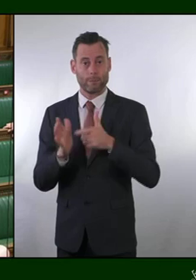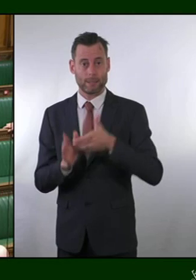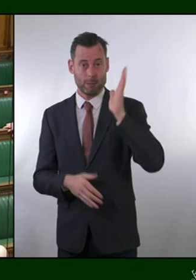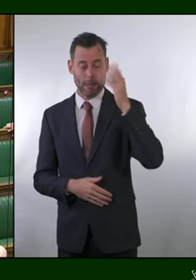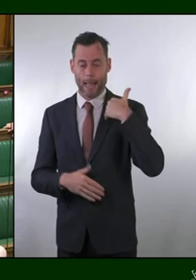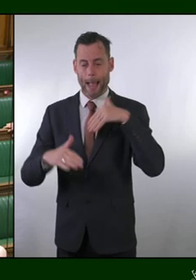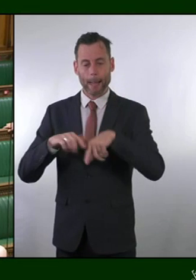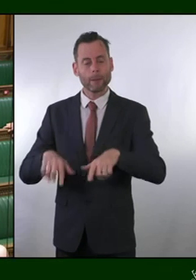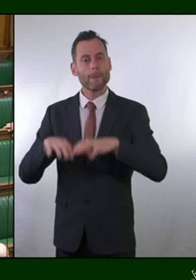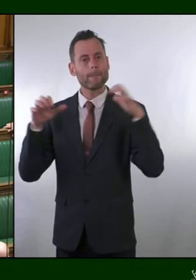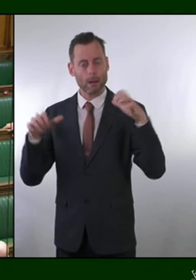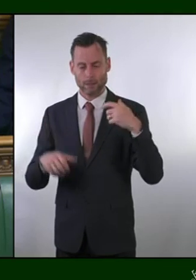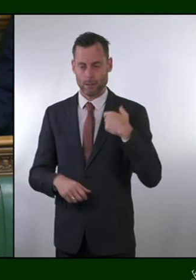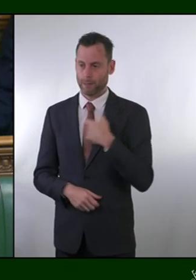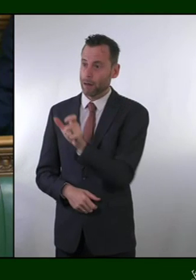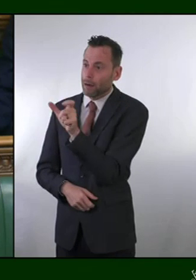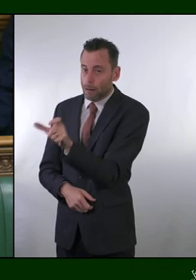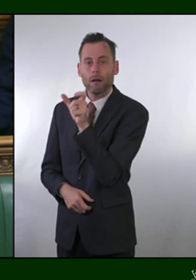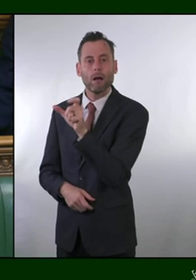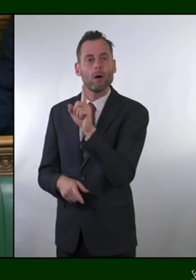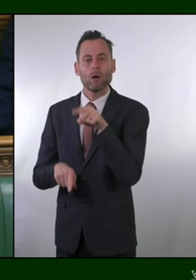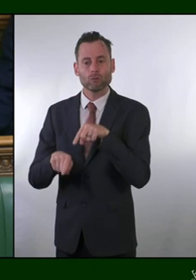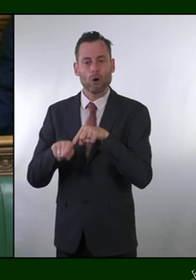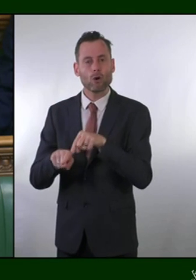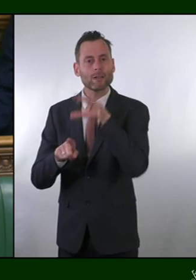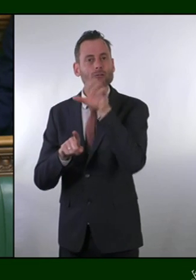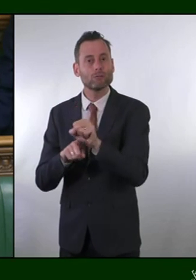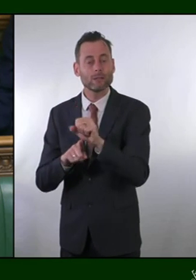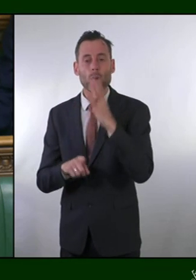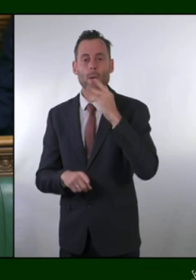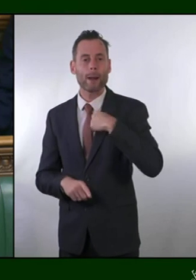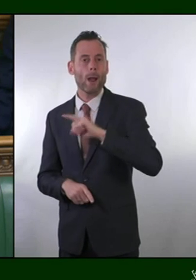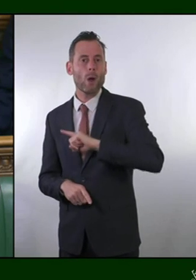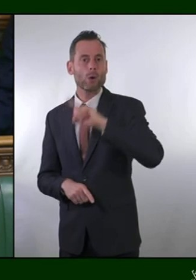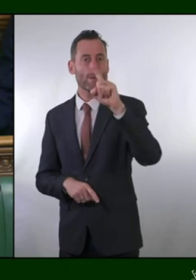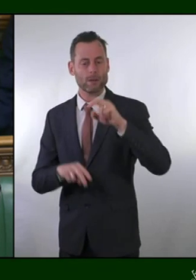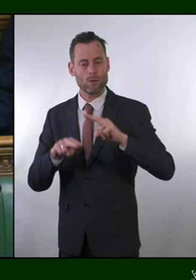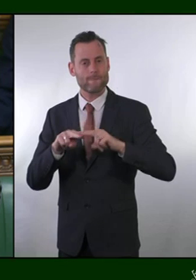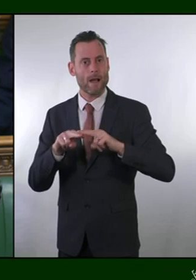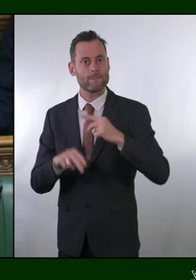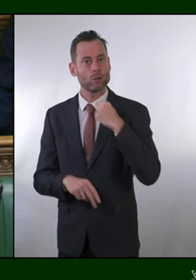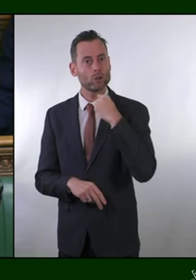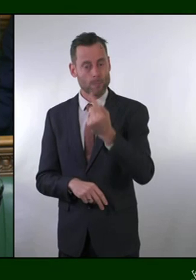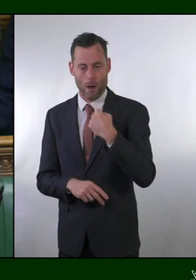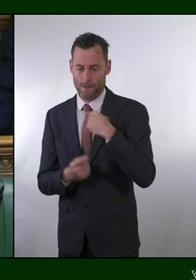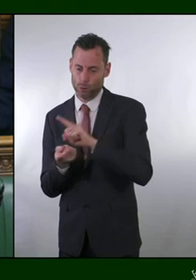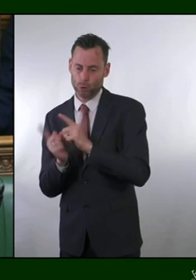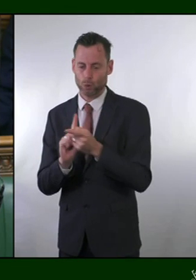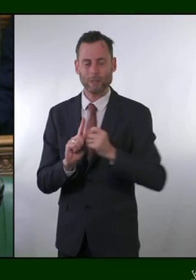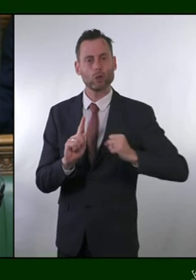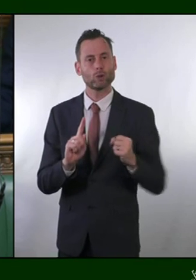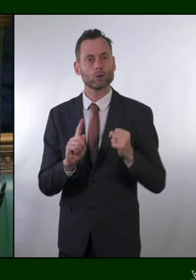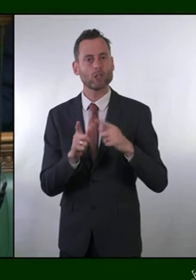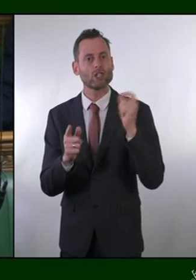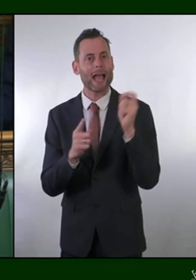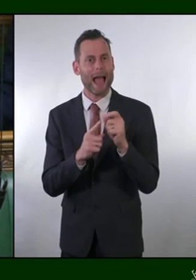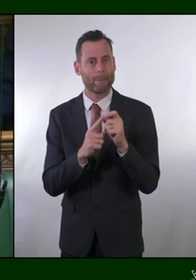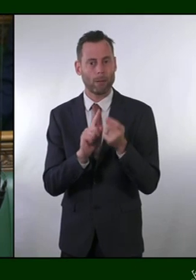I entered Parliament this morning and checked in using the contact tracing app, and when I return to Fife on the train tomorrow I will need to manually switch to the Scottish app, as it does not happen automatically.